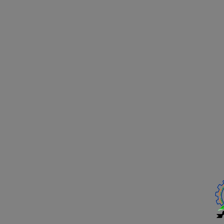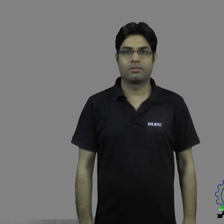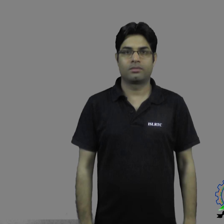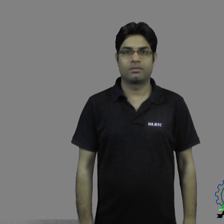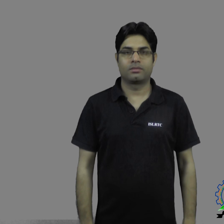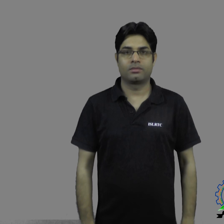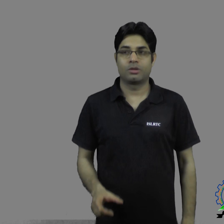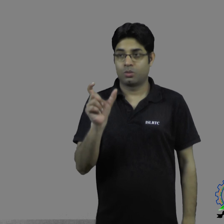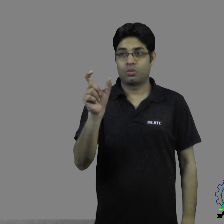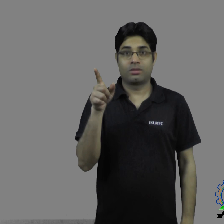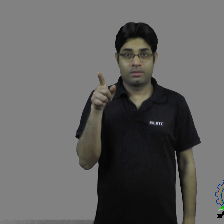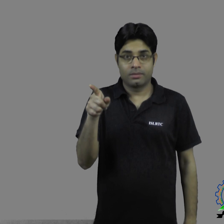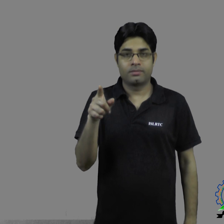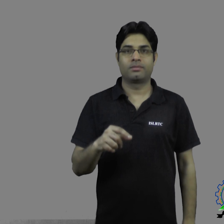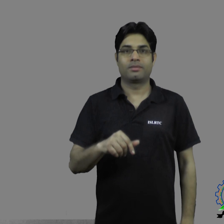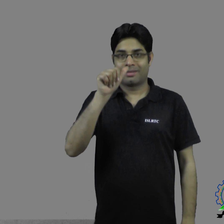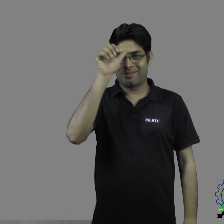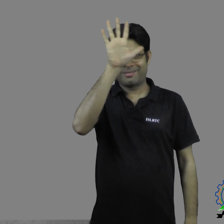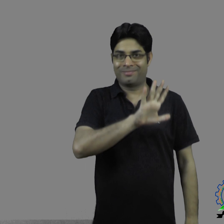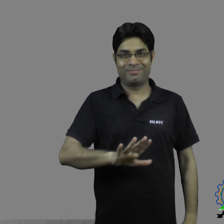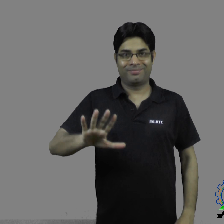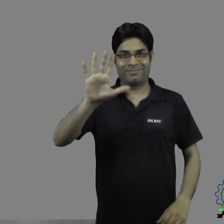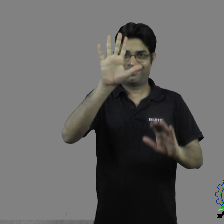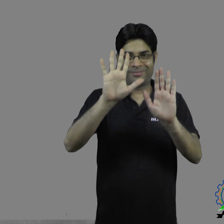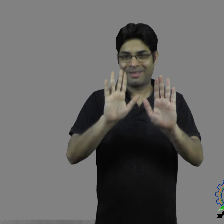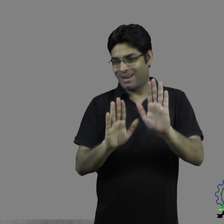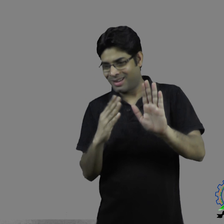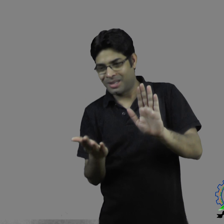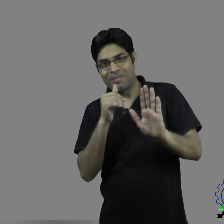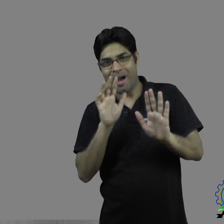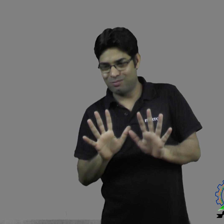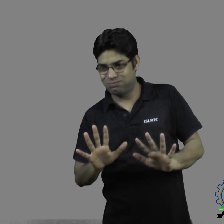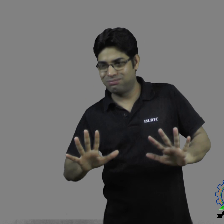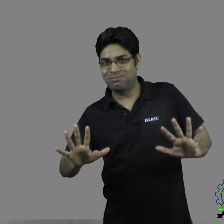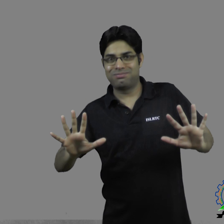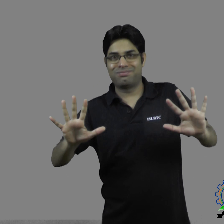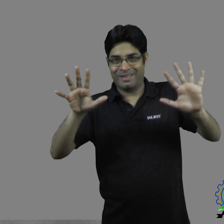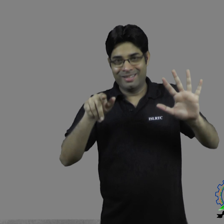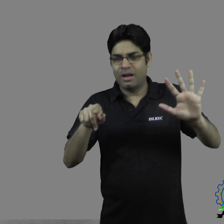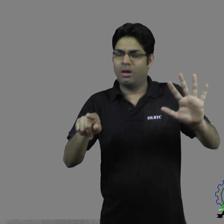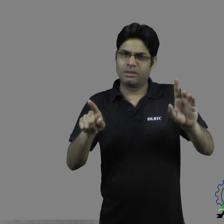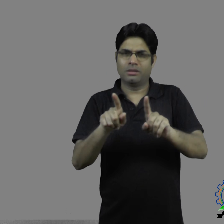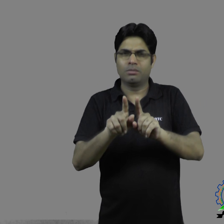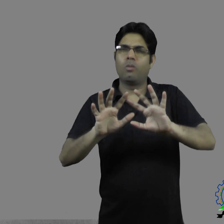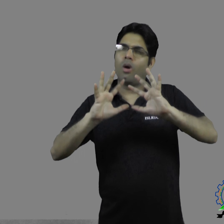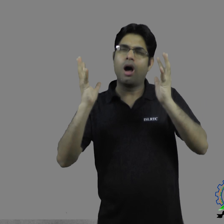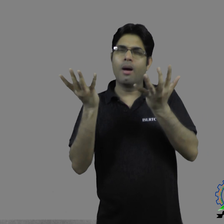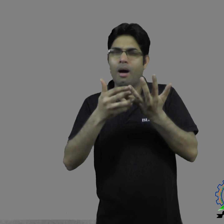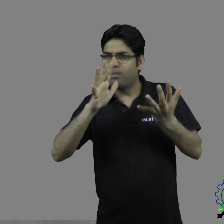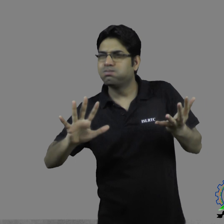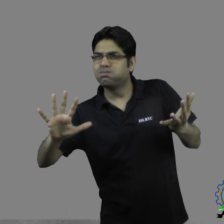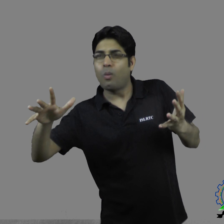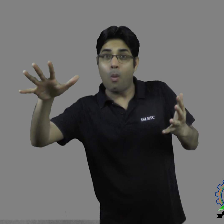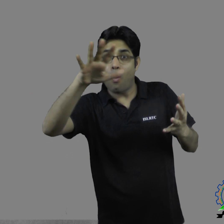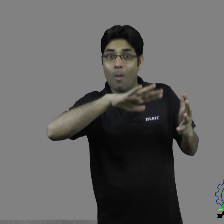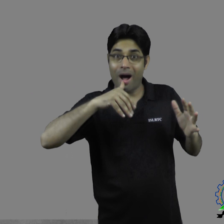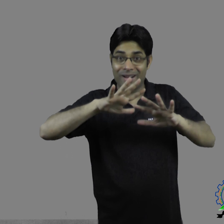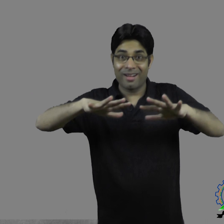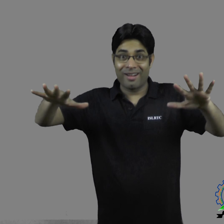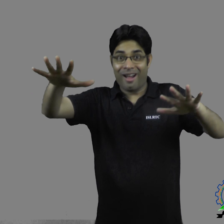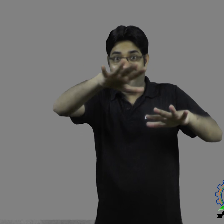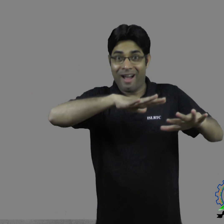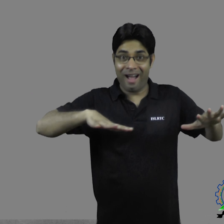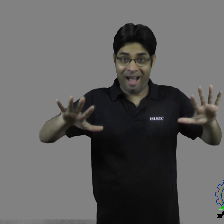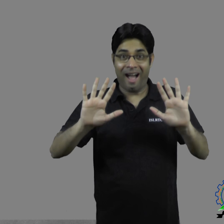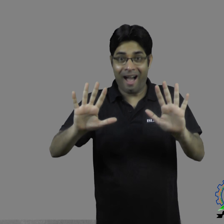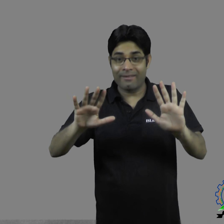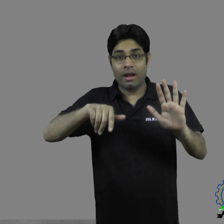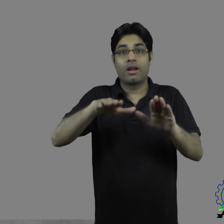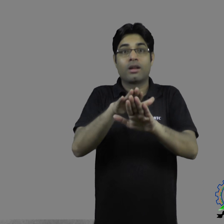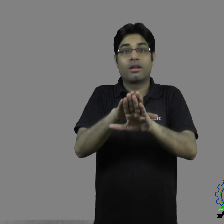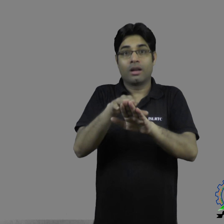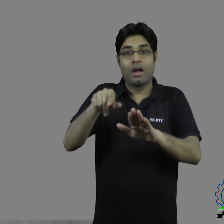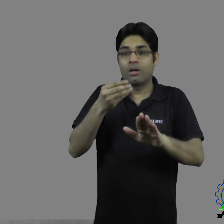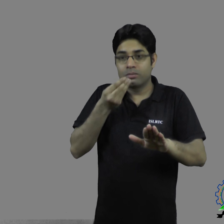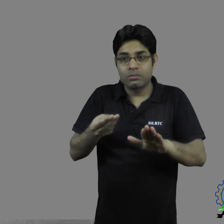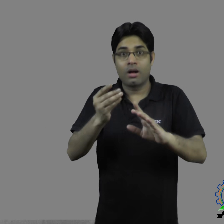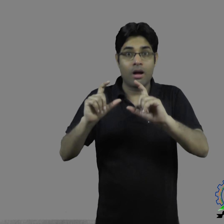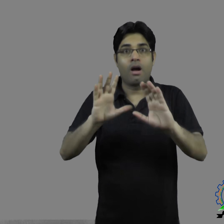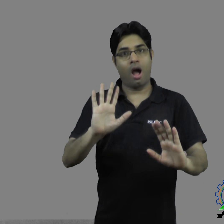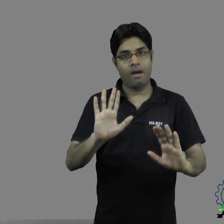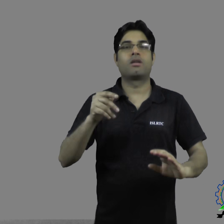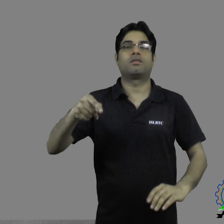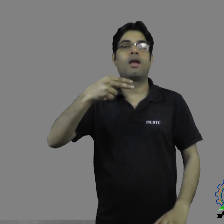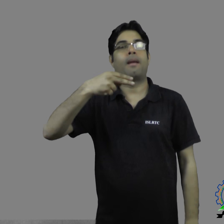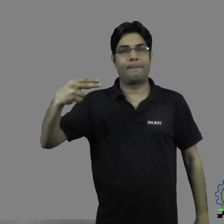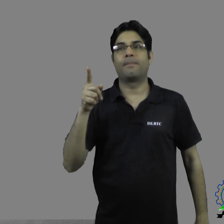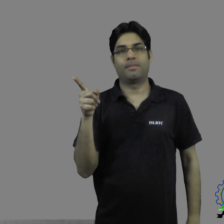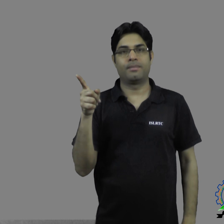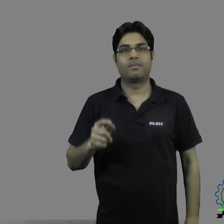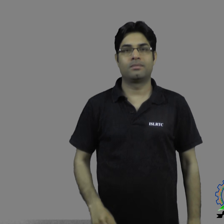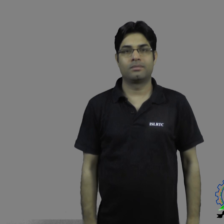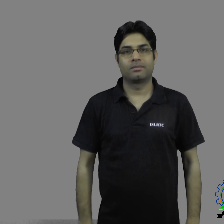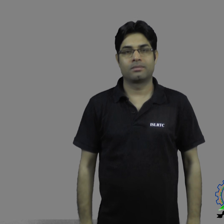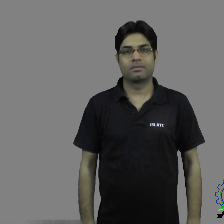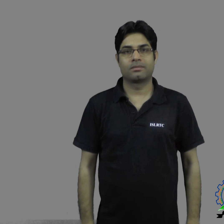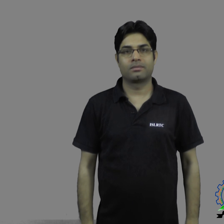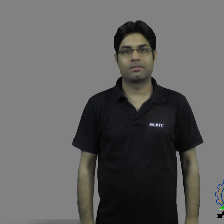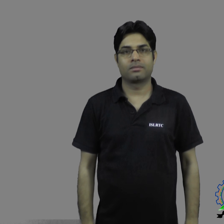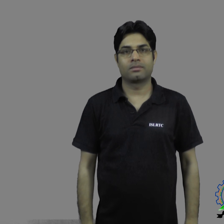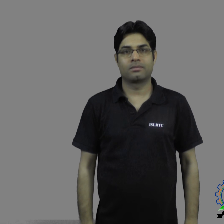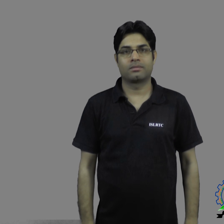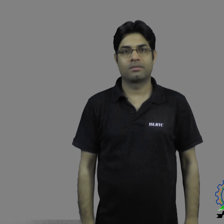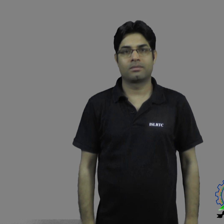Marine Fisheries